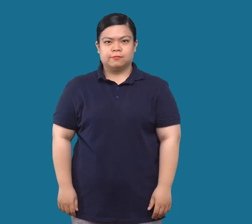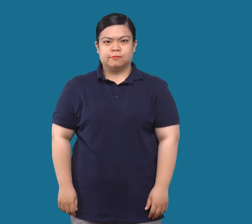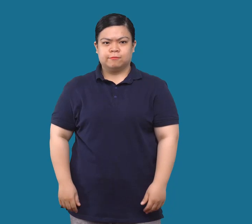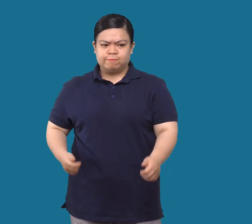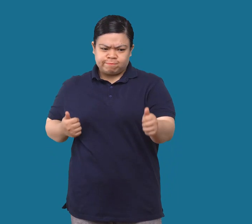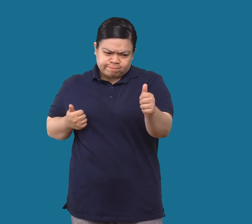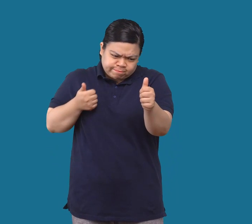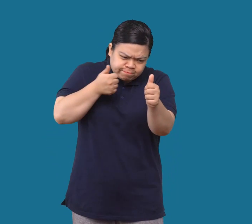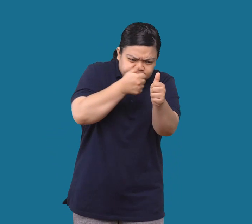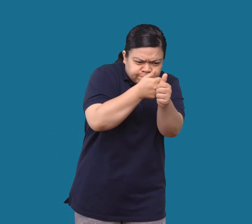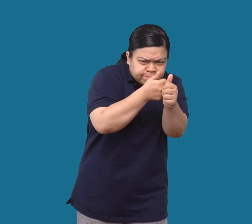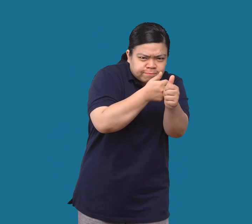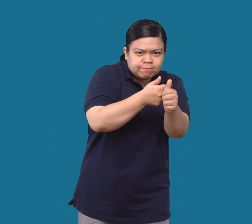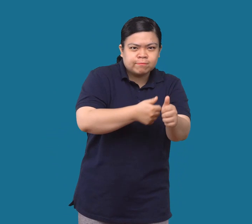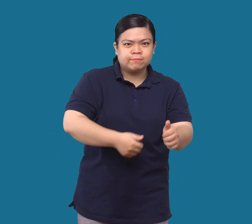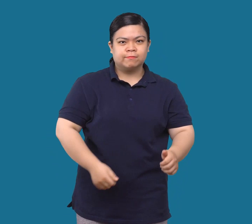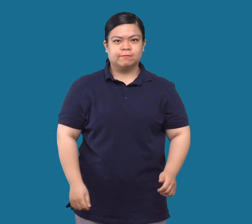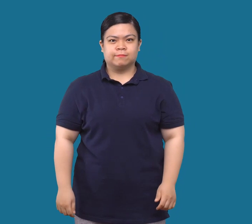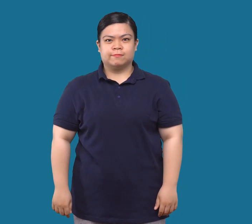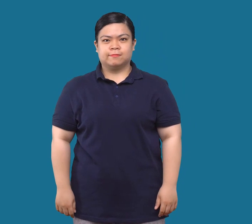theo đuổi